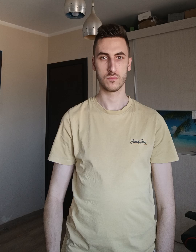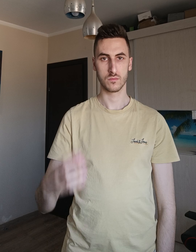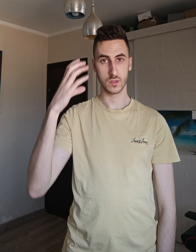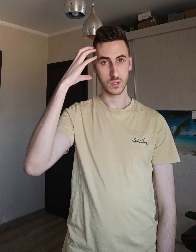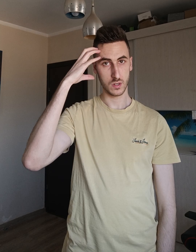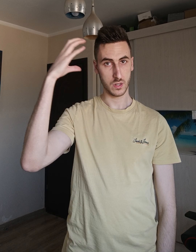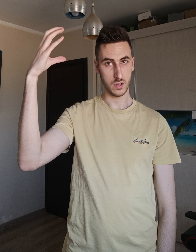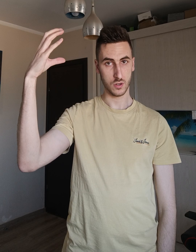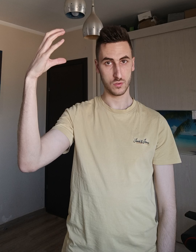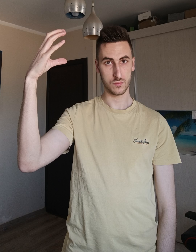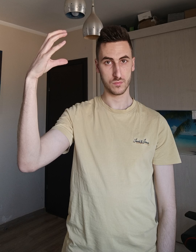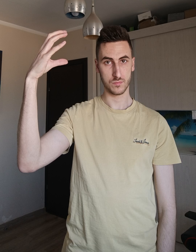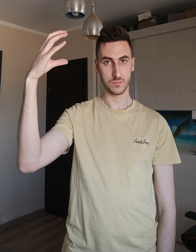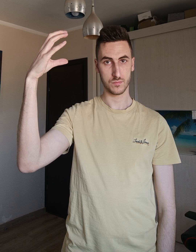לאהוב